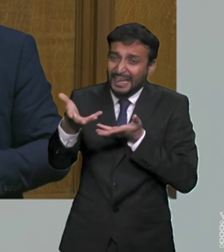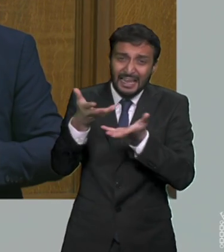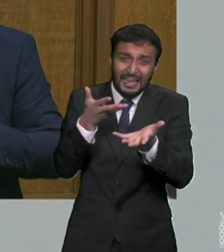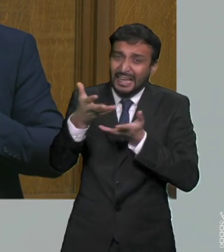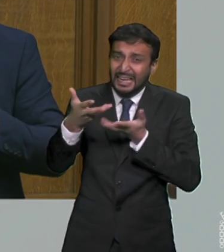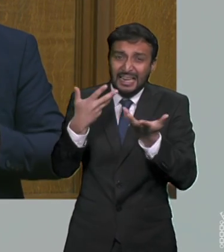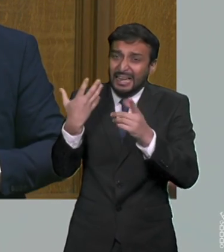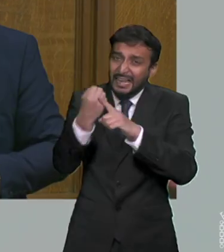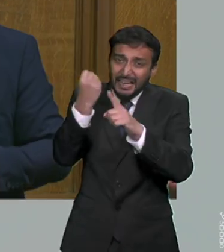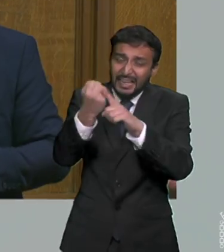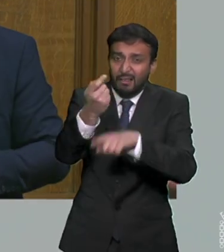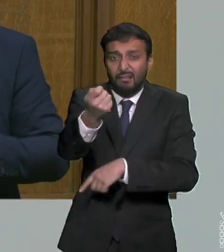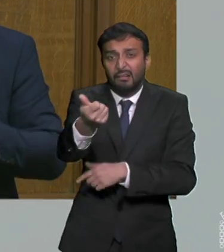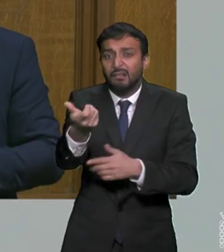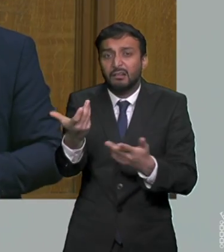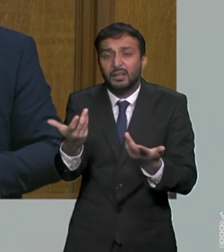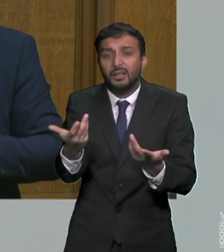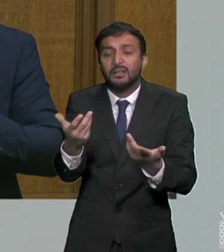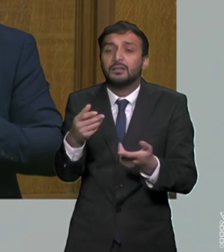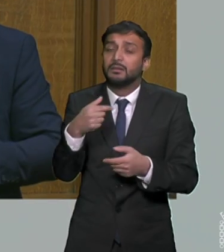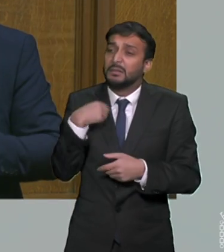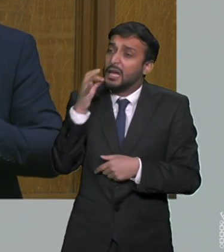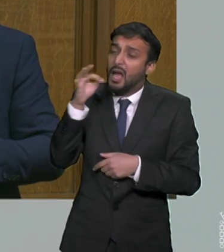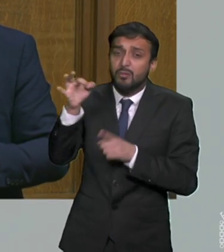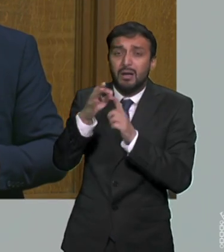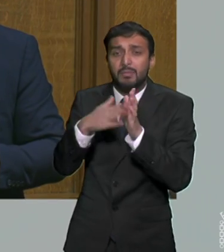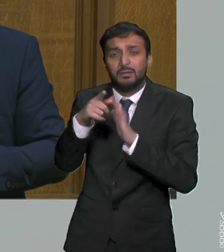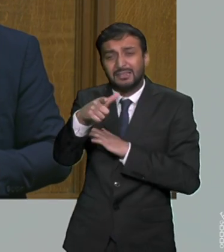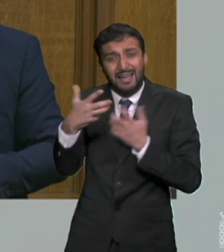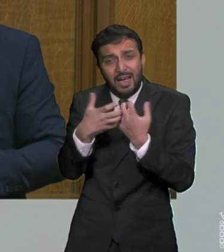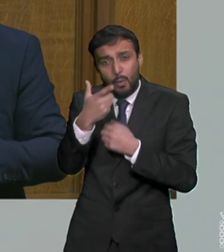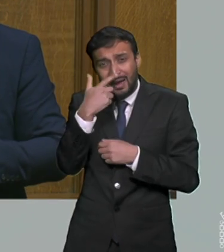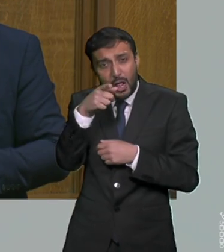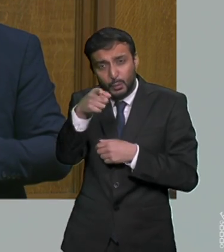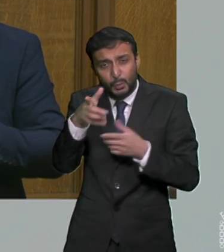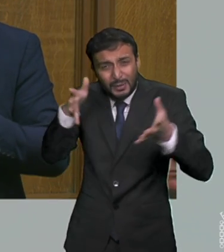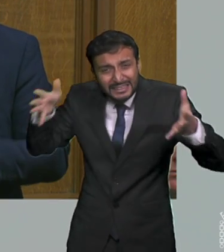What steps can the Prime Minister take to inject some momentum into those negotiations?